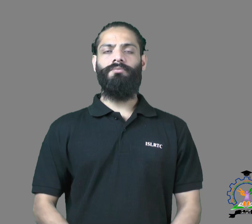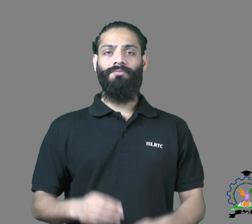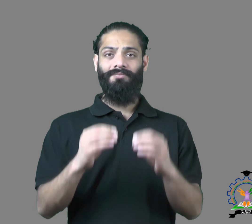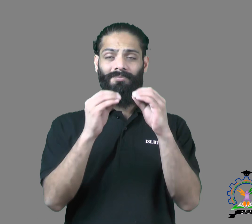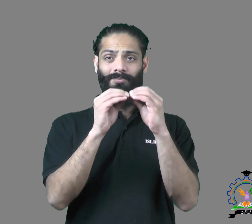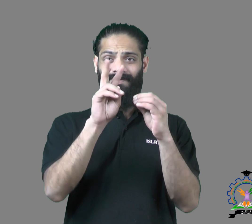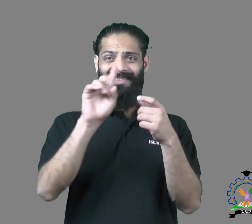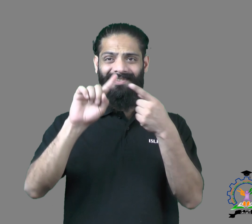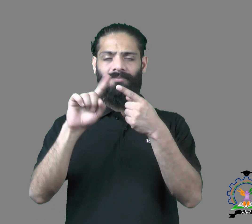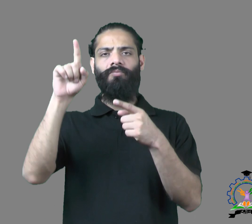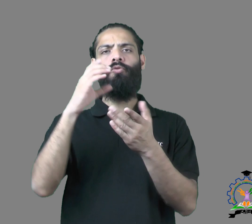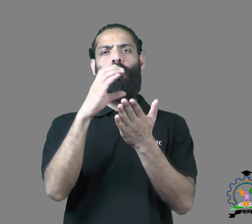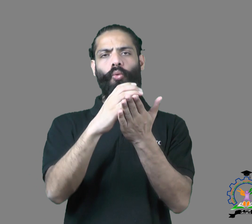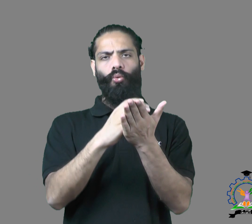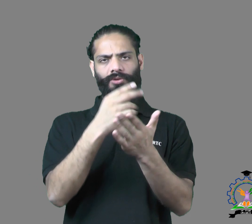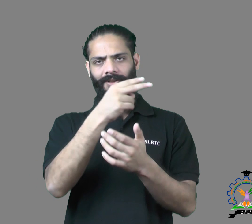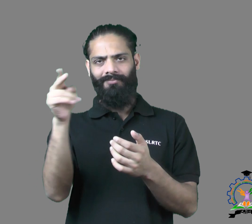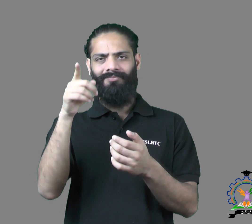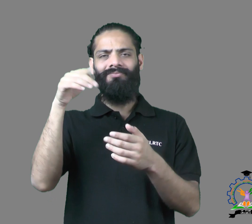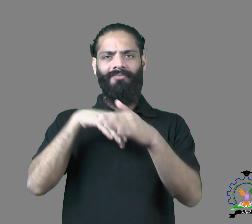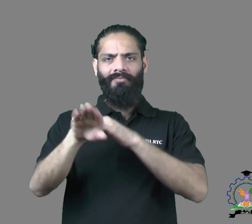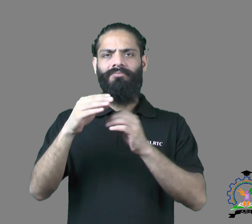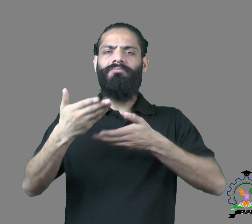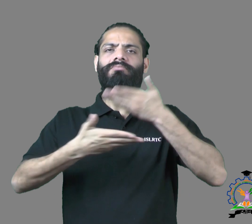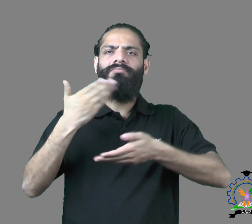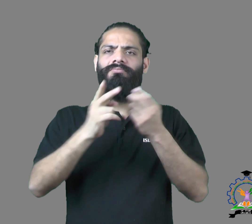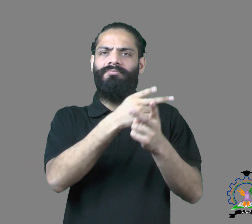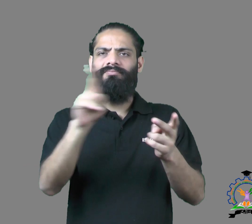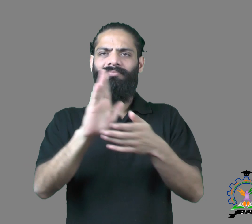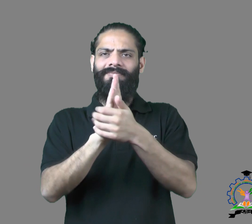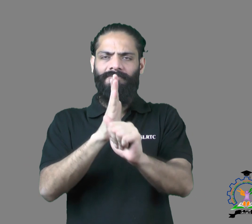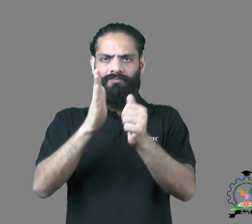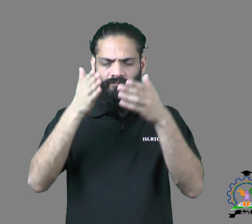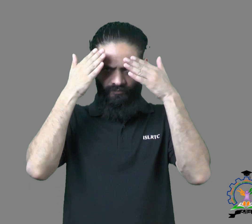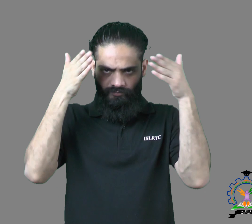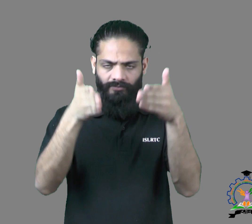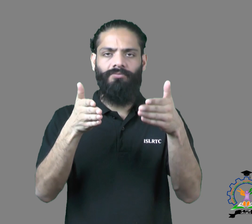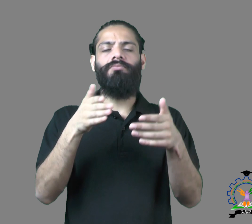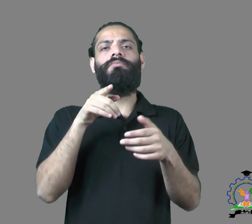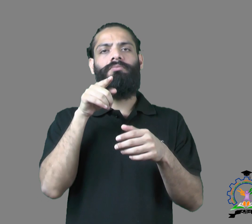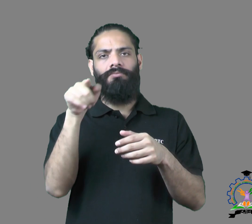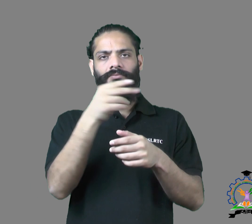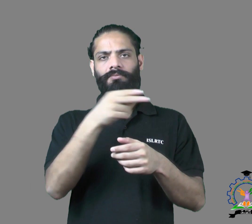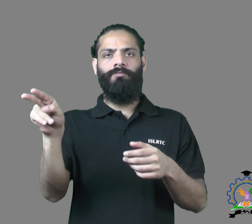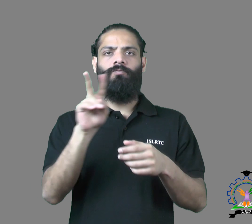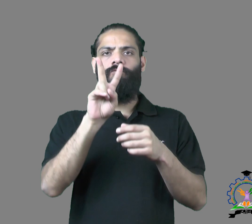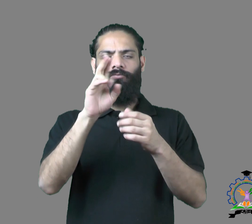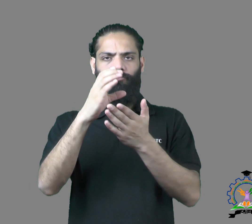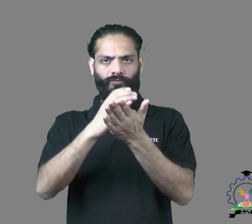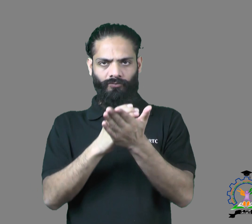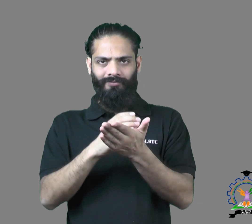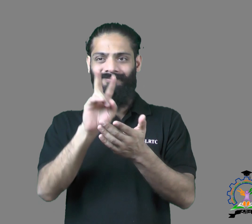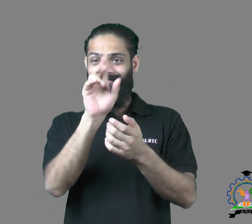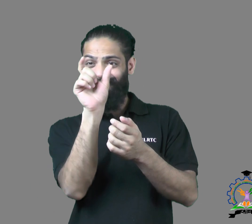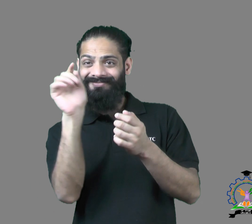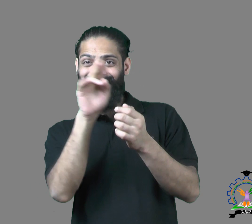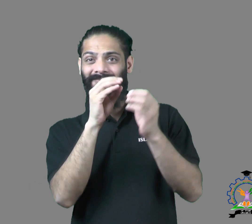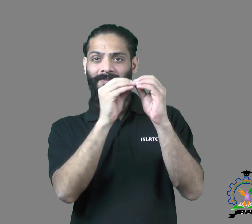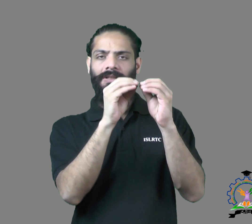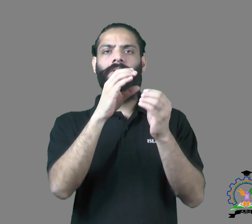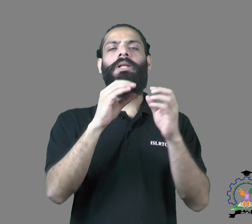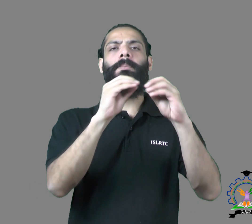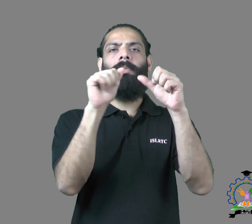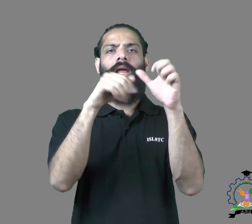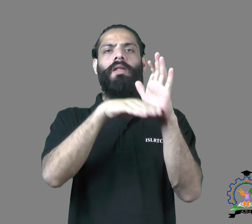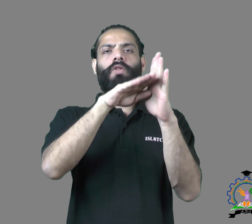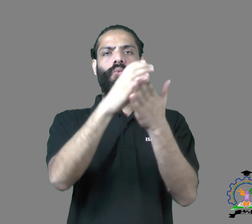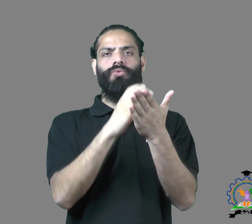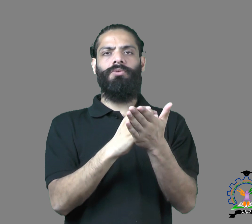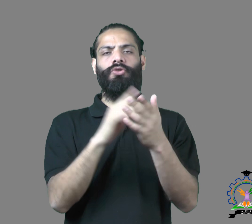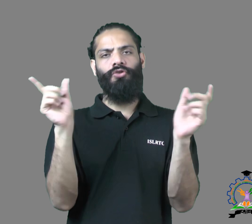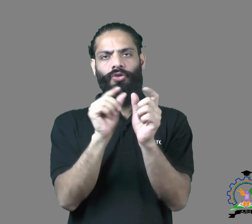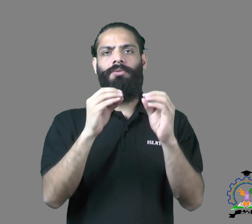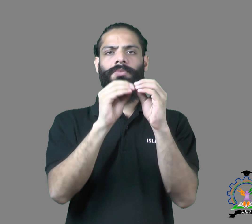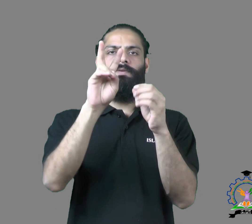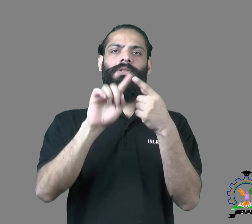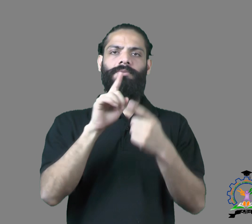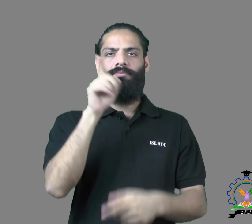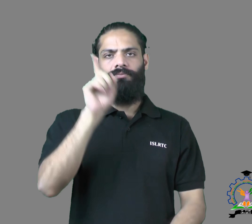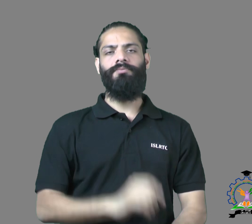Bachelor of Vocational Education (B Voc)